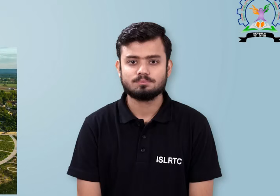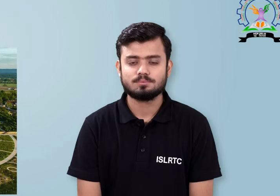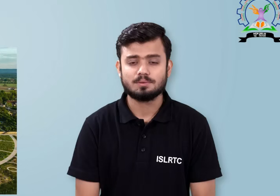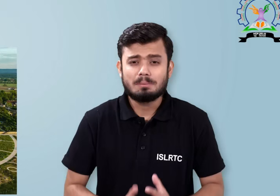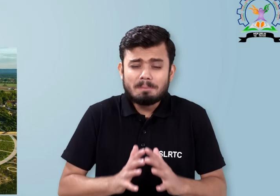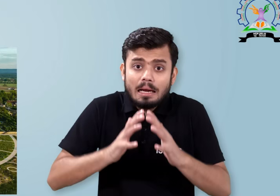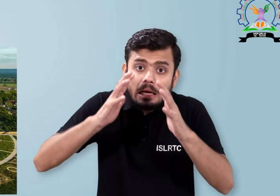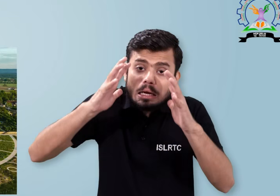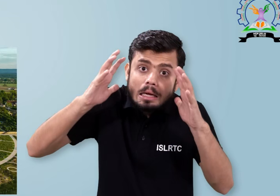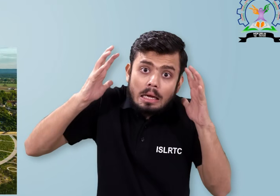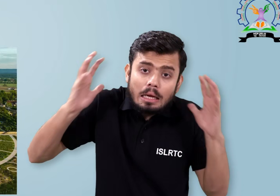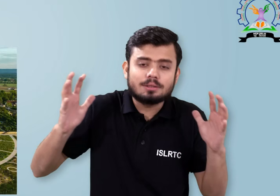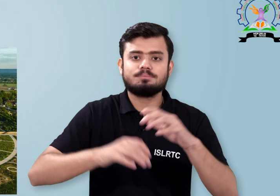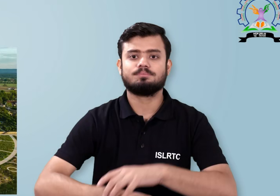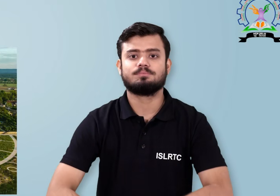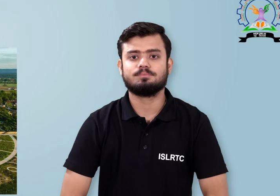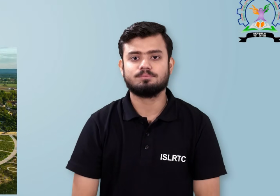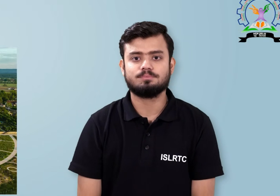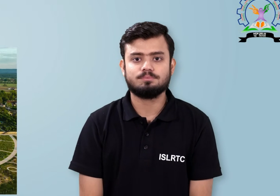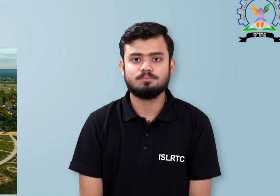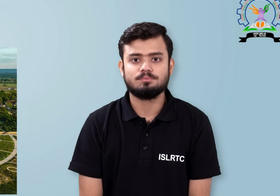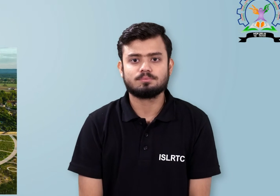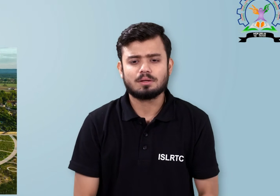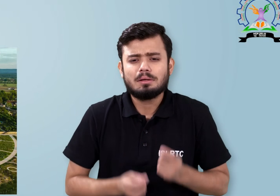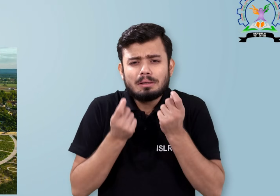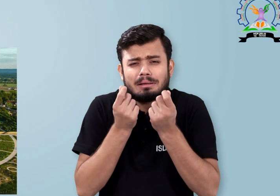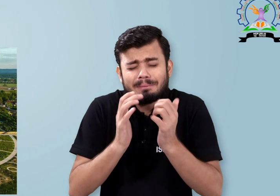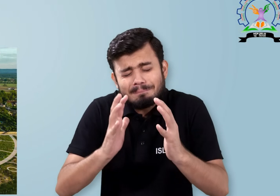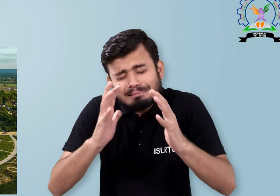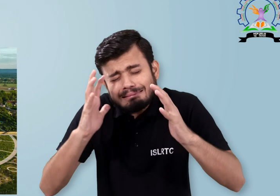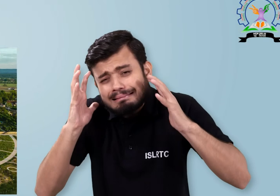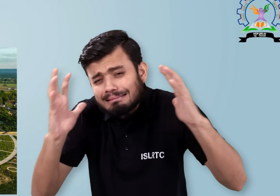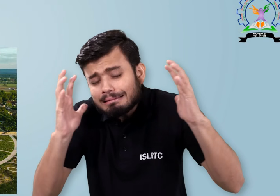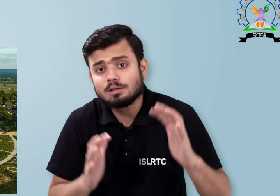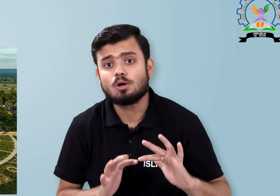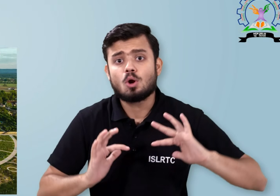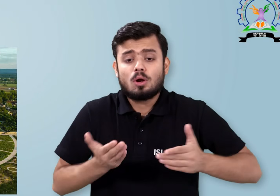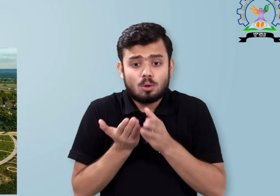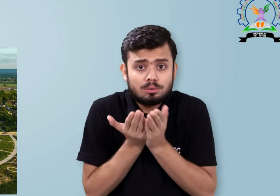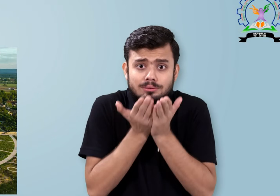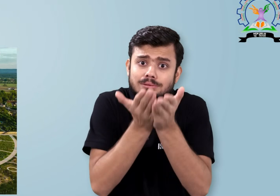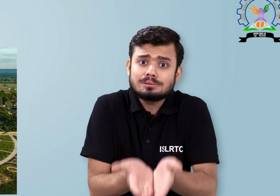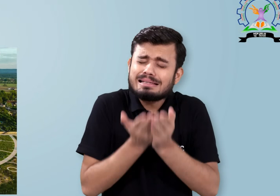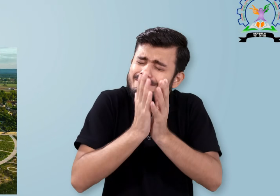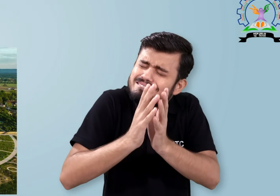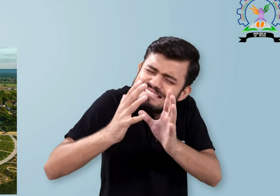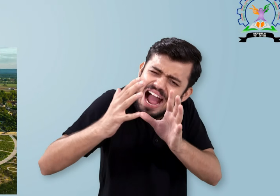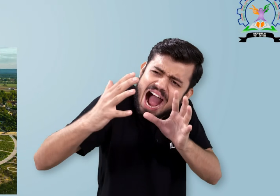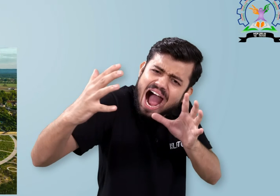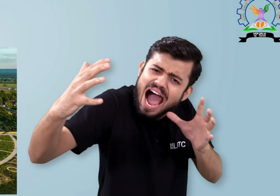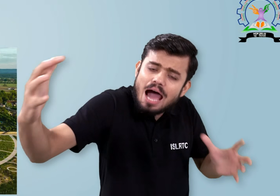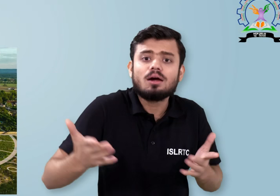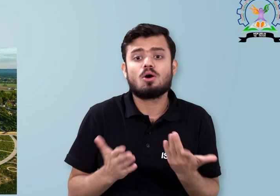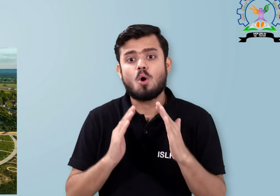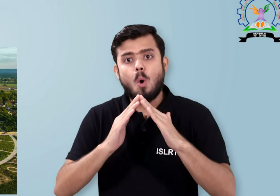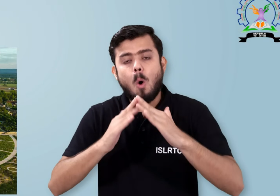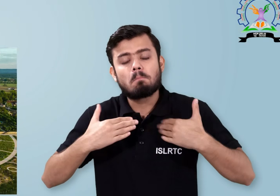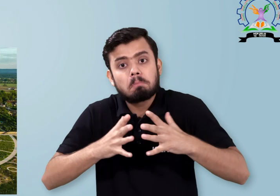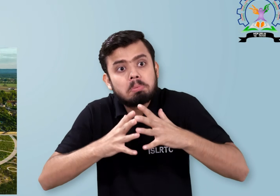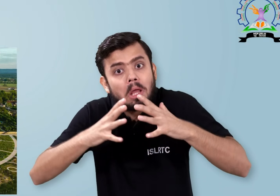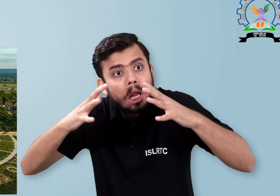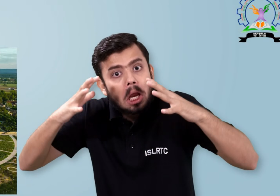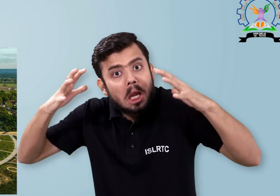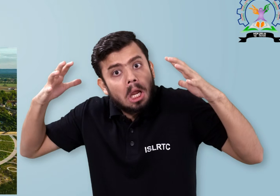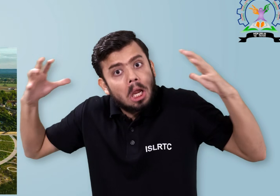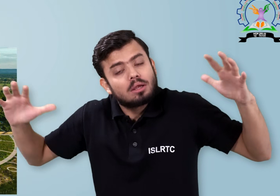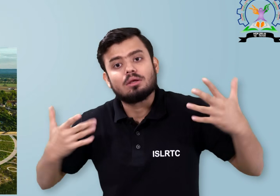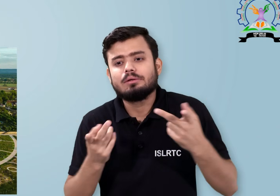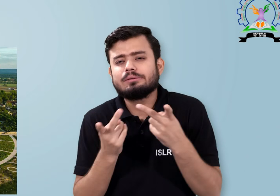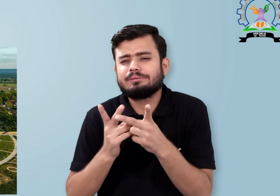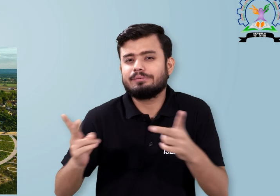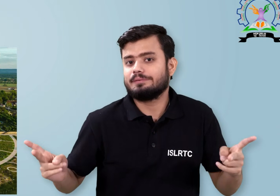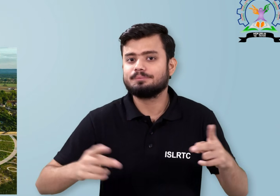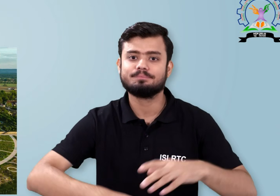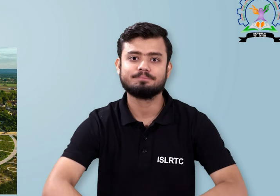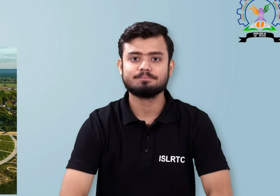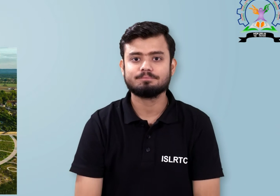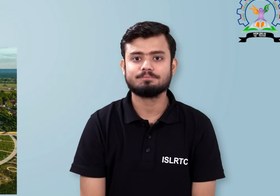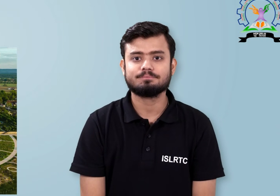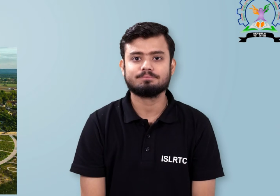Immense Extremely large or great.